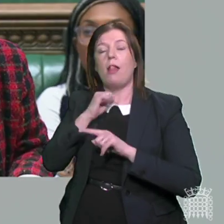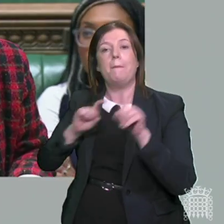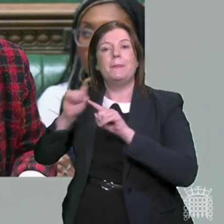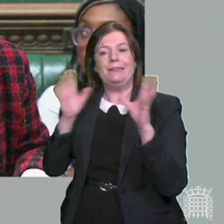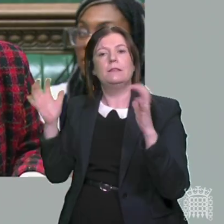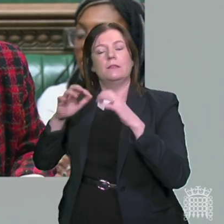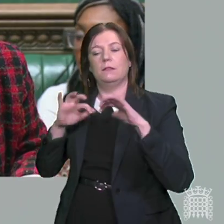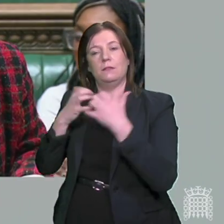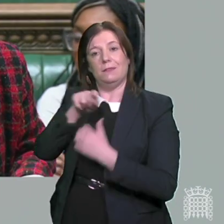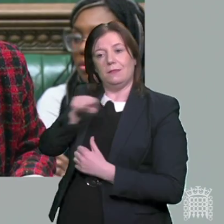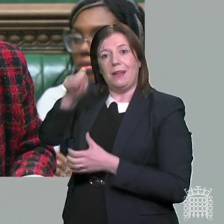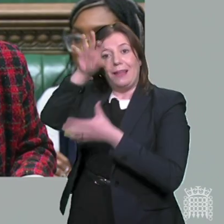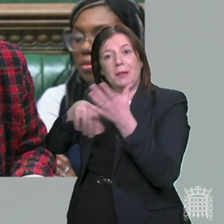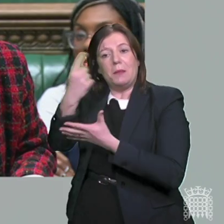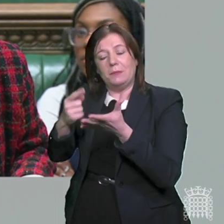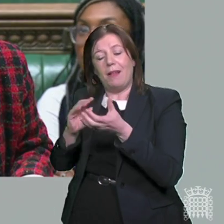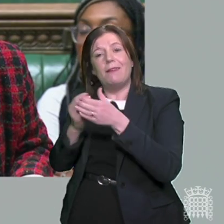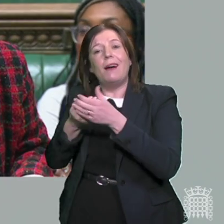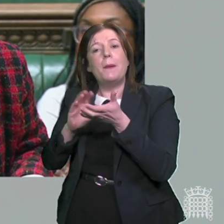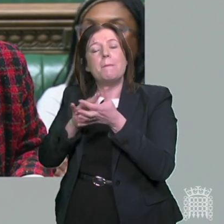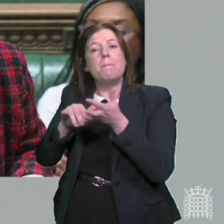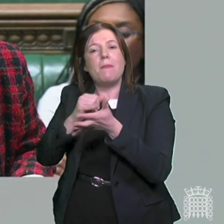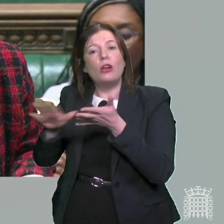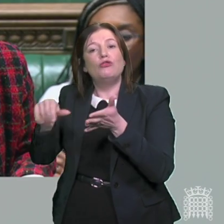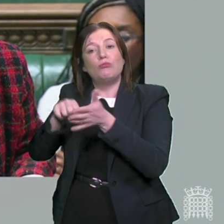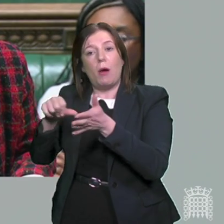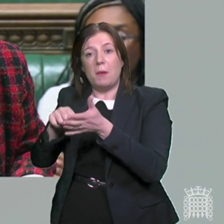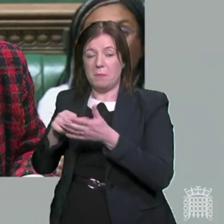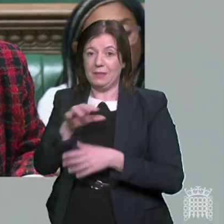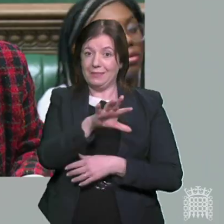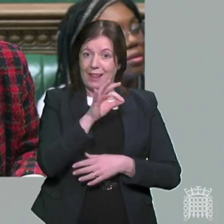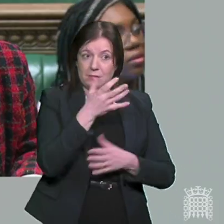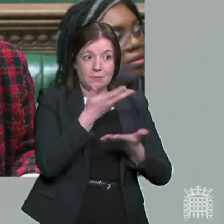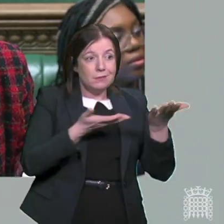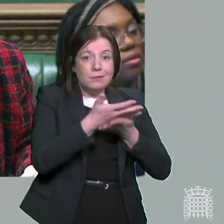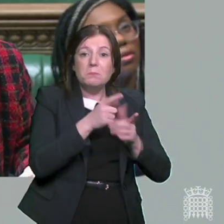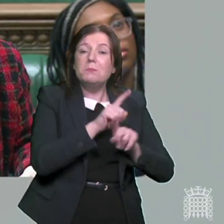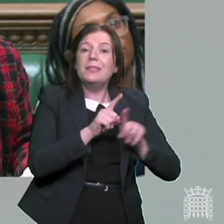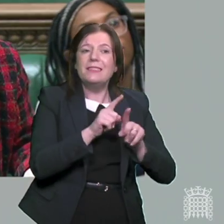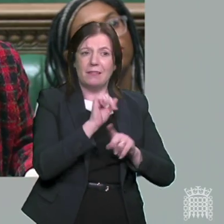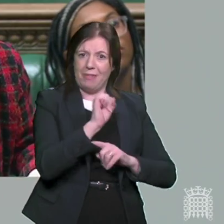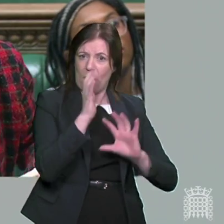We were at the Health and Social Care Committee hearing just a few weeks ago, and I heard some of their concerns then.